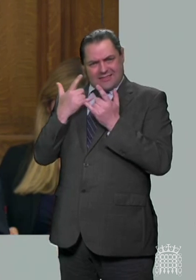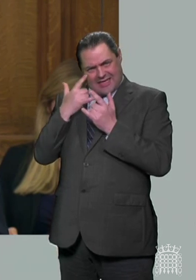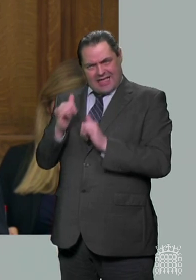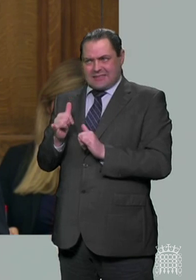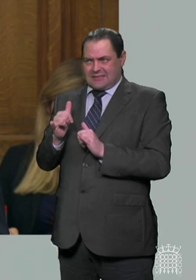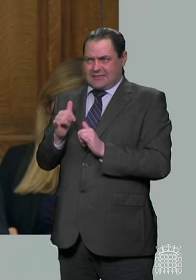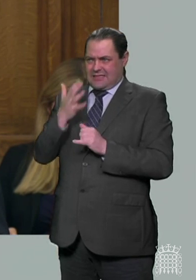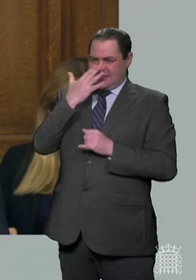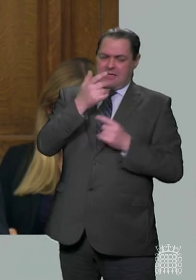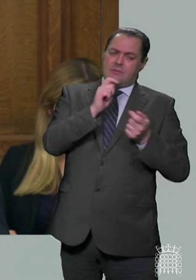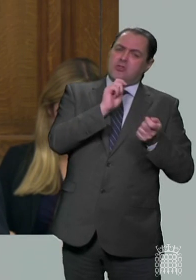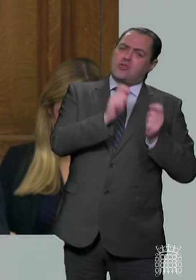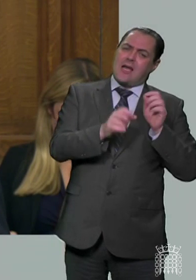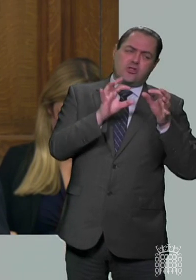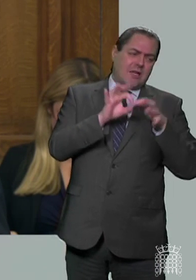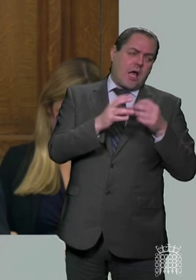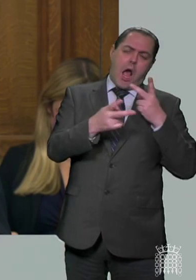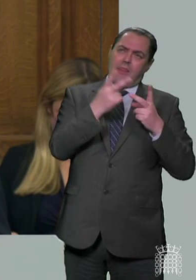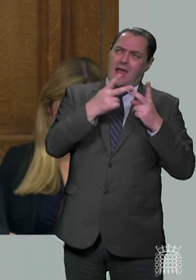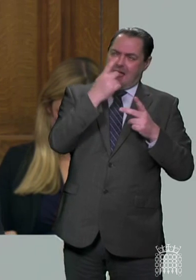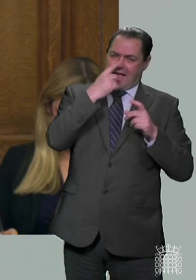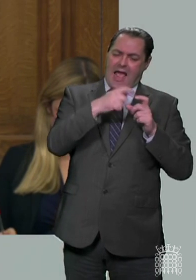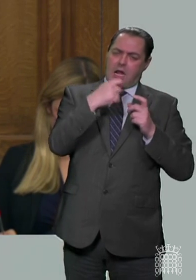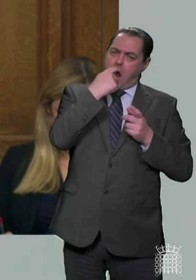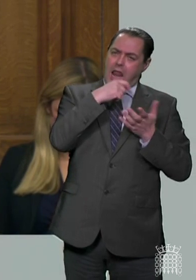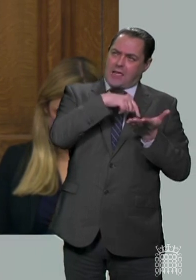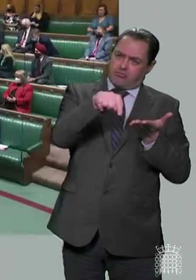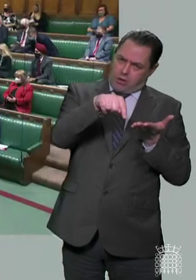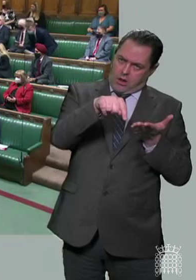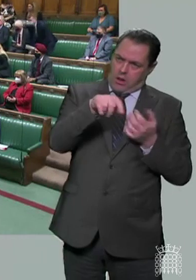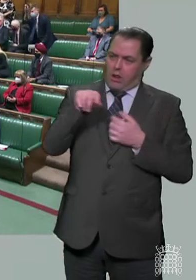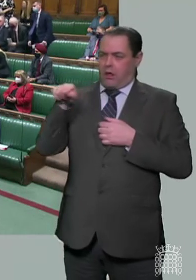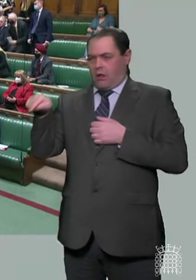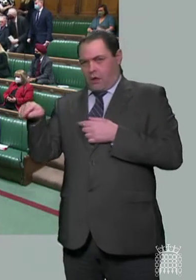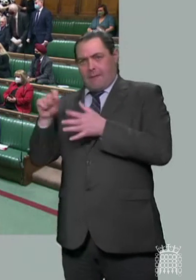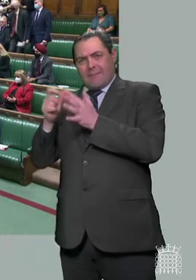Given the changes to the testing arrangements that the Prime Minister has announced today, does that advice still hold?